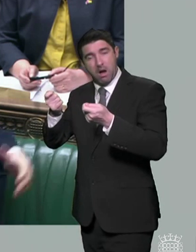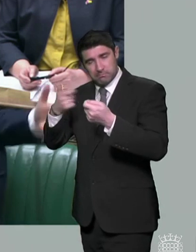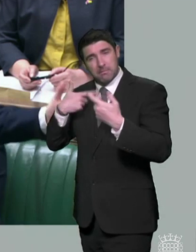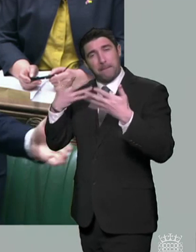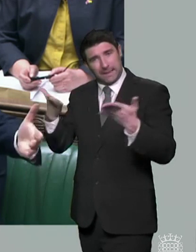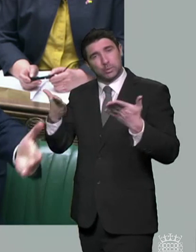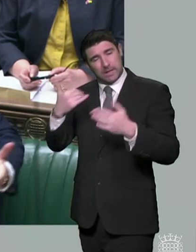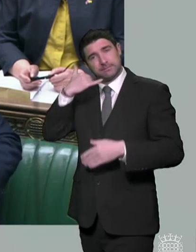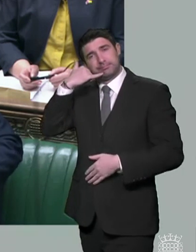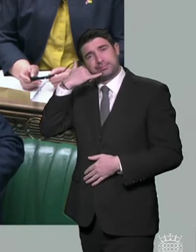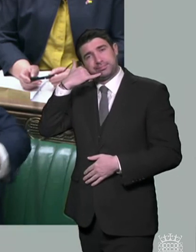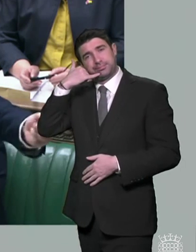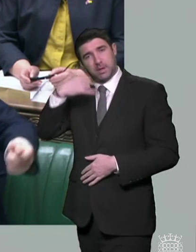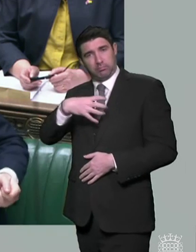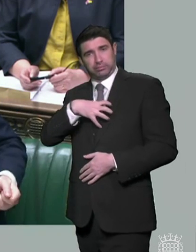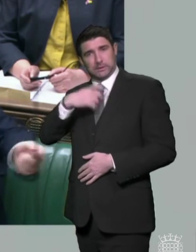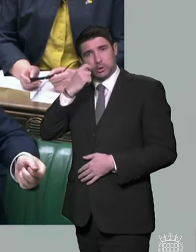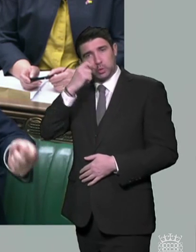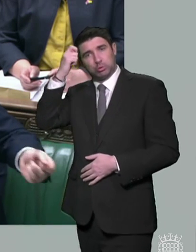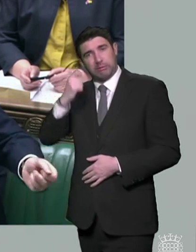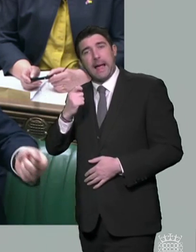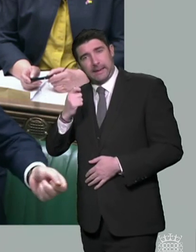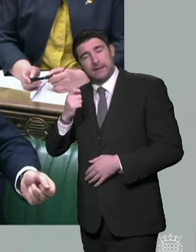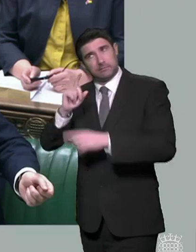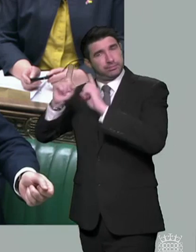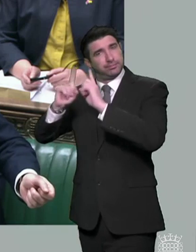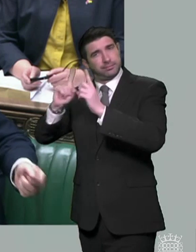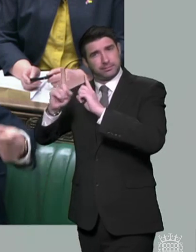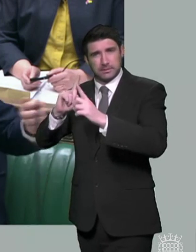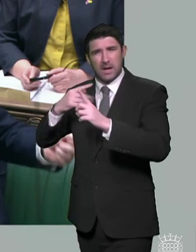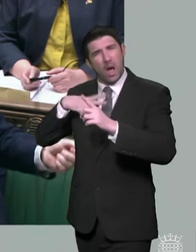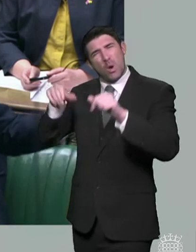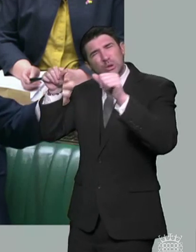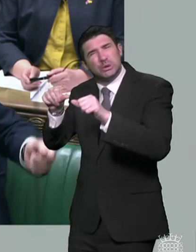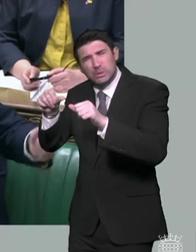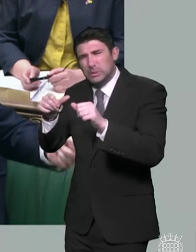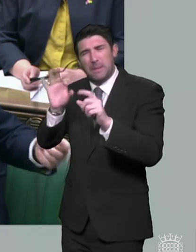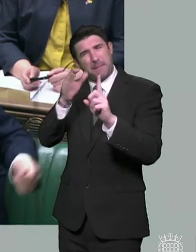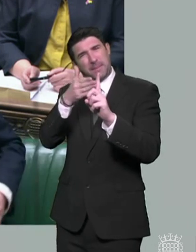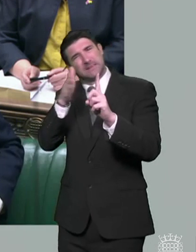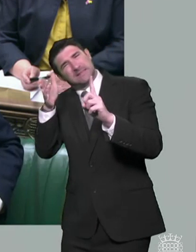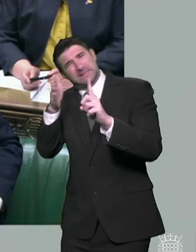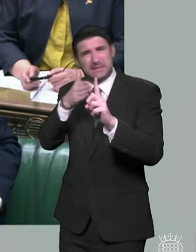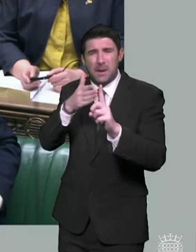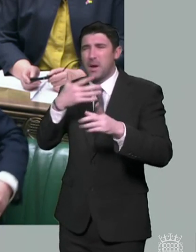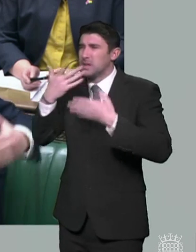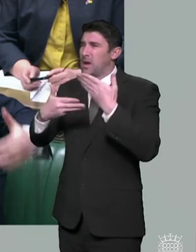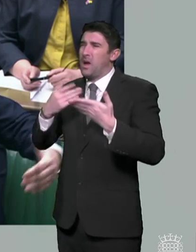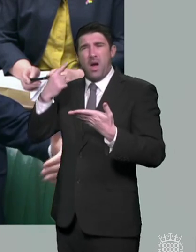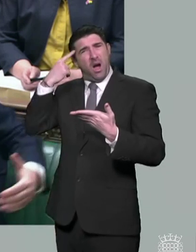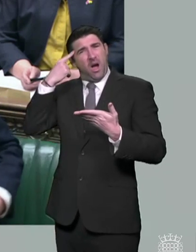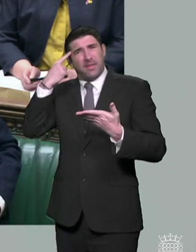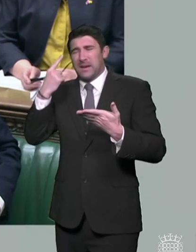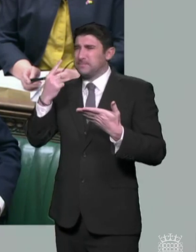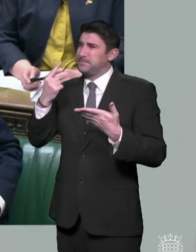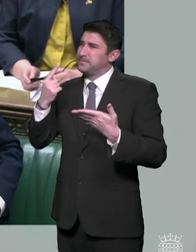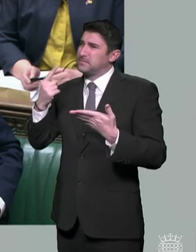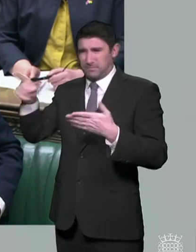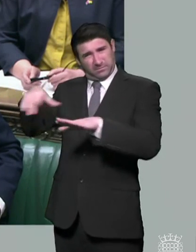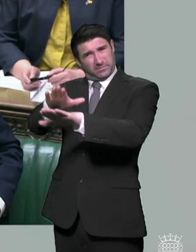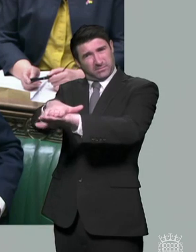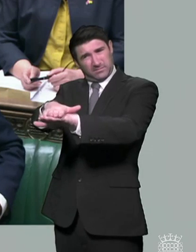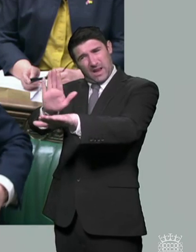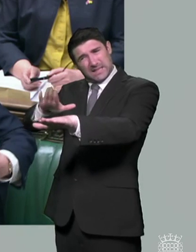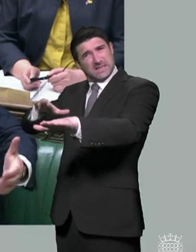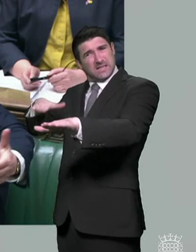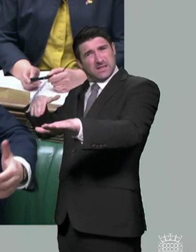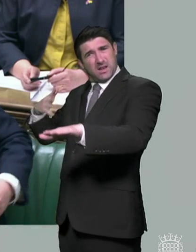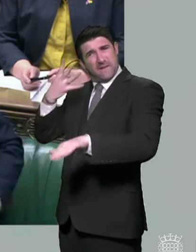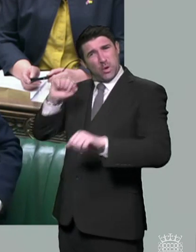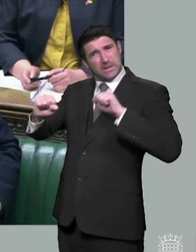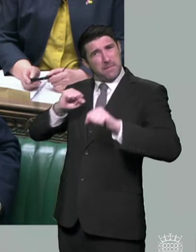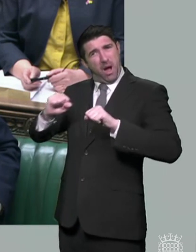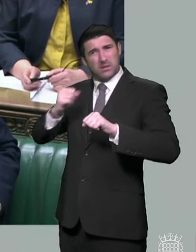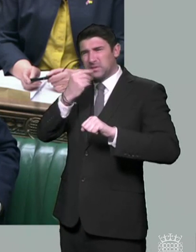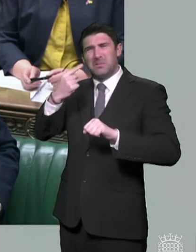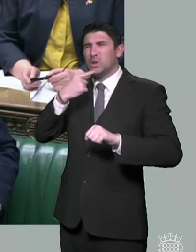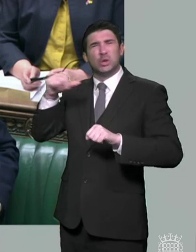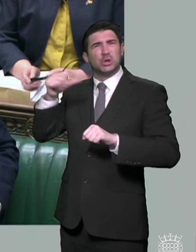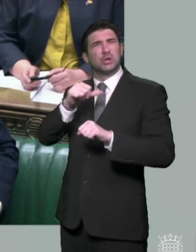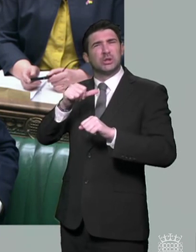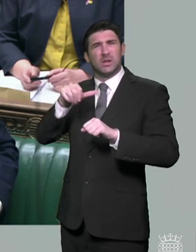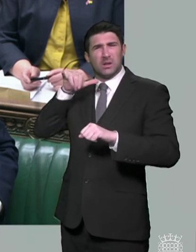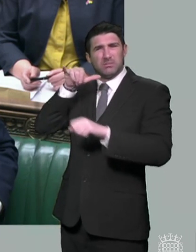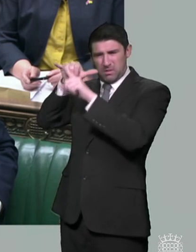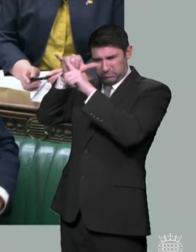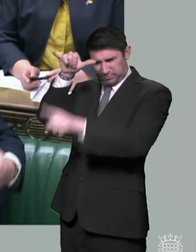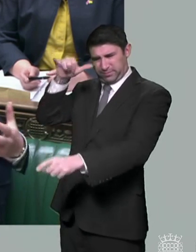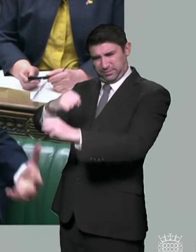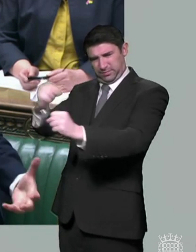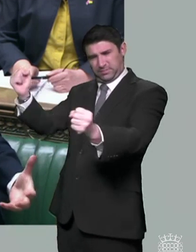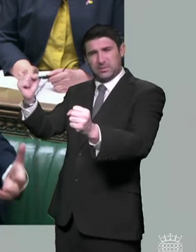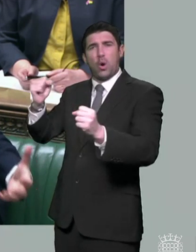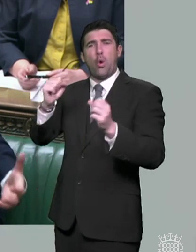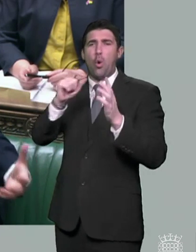Many people looking at it will wonder why it is impossible to interrupt the progress of those tanks with airstrikes from a drone, for instance, which we know that the Ukrainians have.